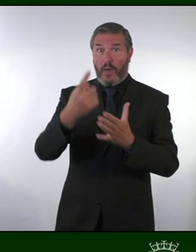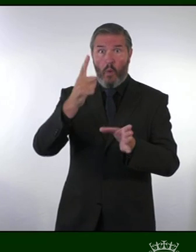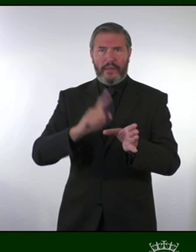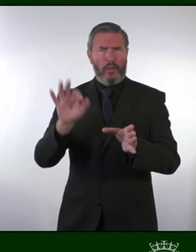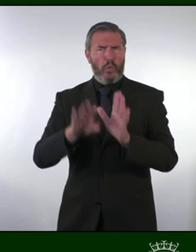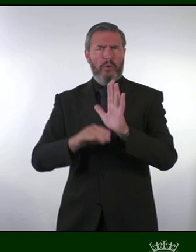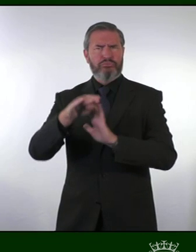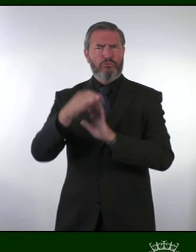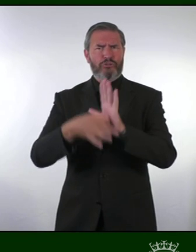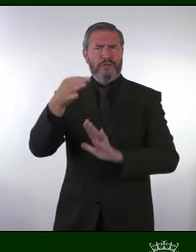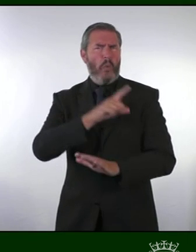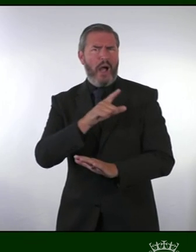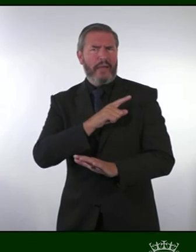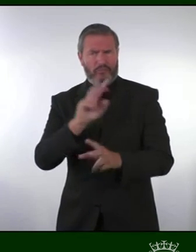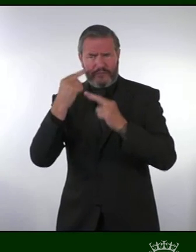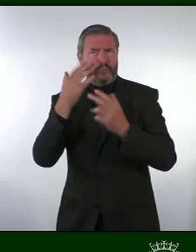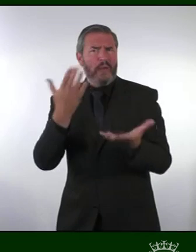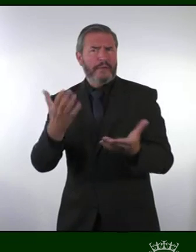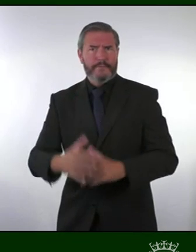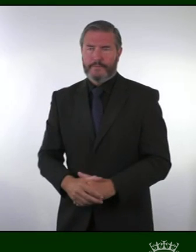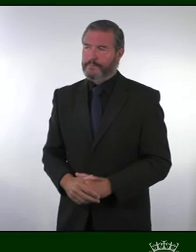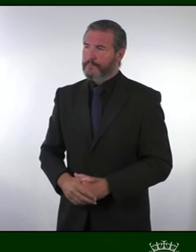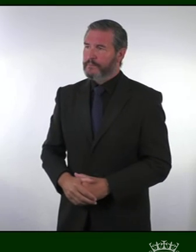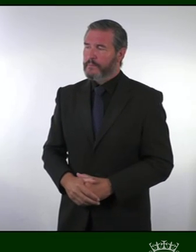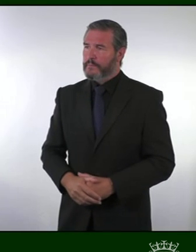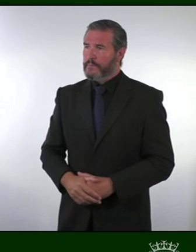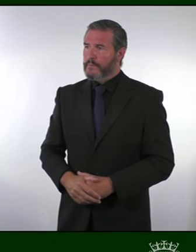When are the Government going to act?